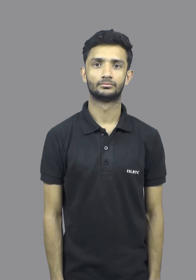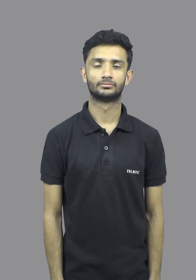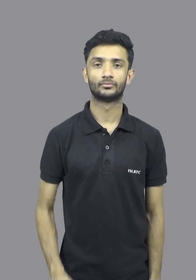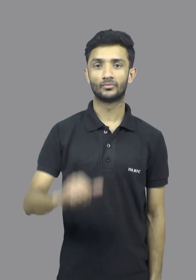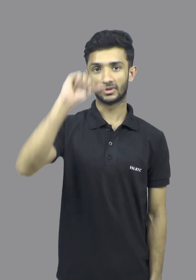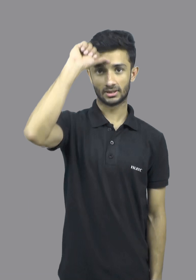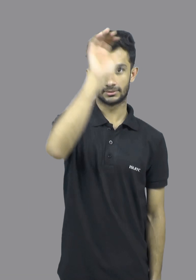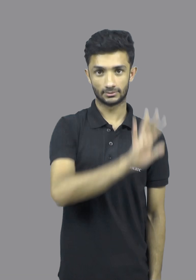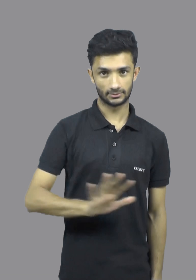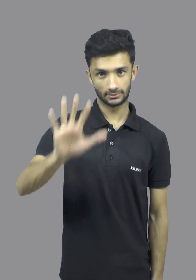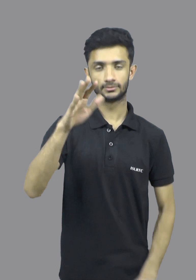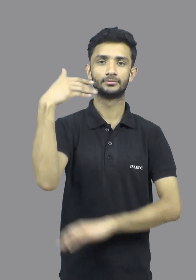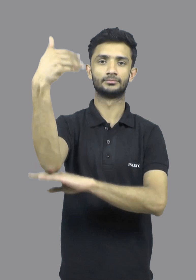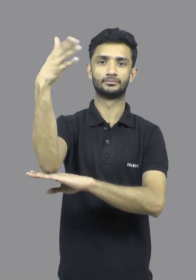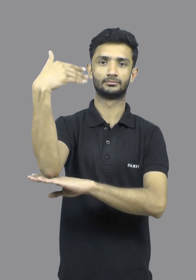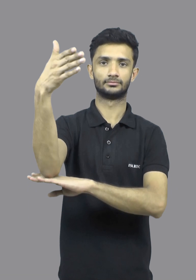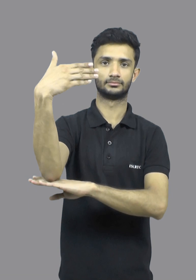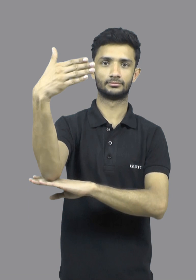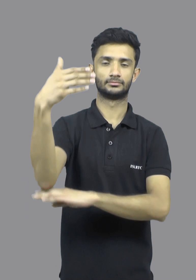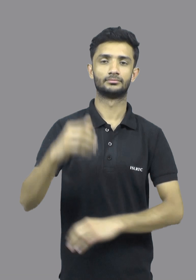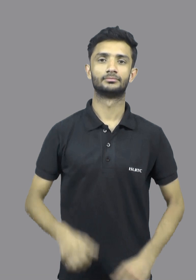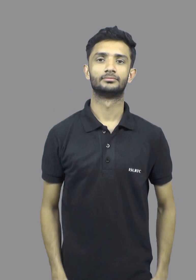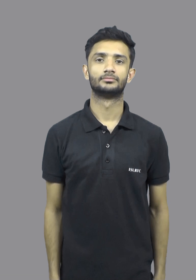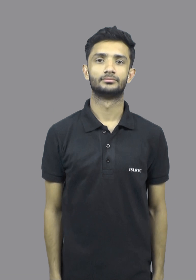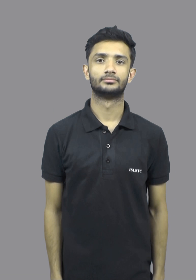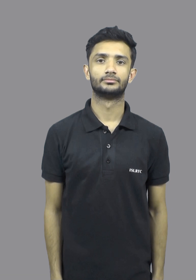National Anthem